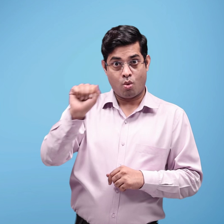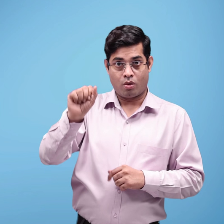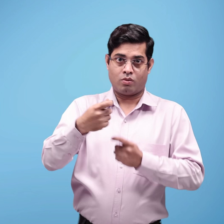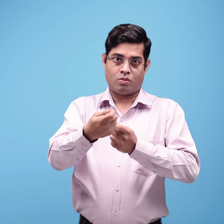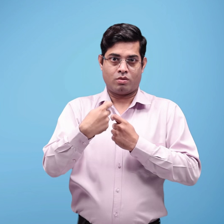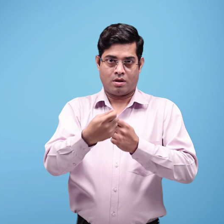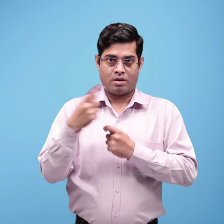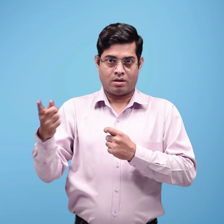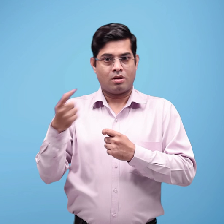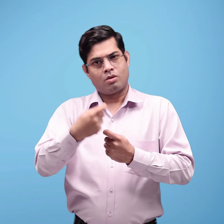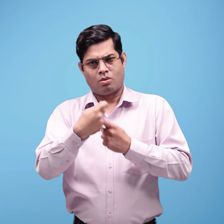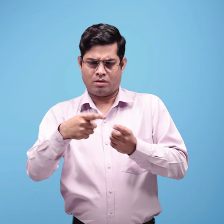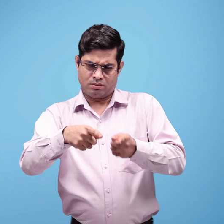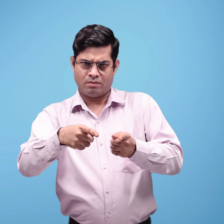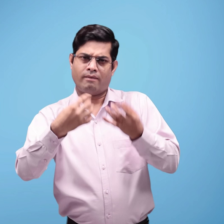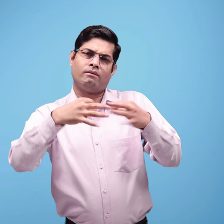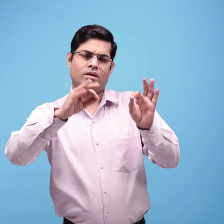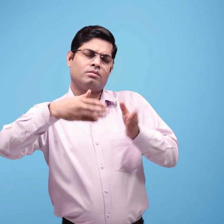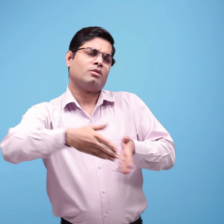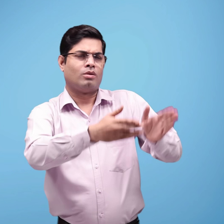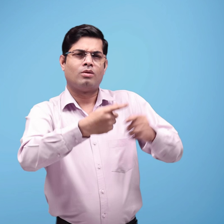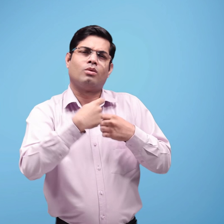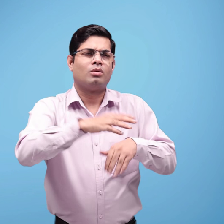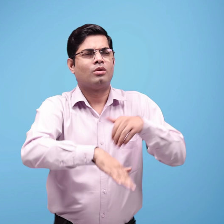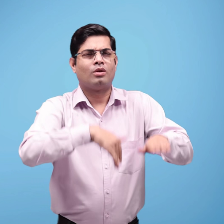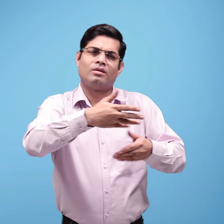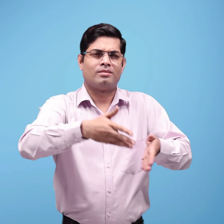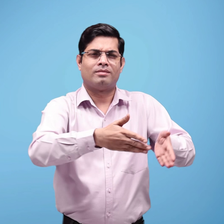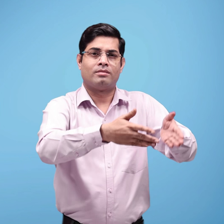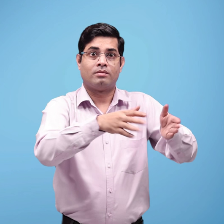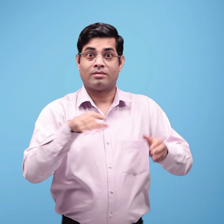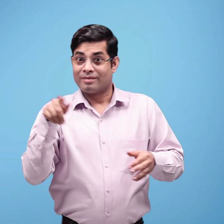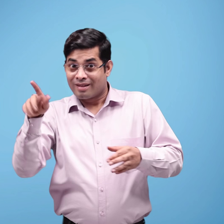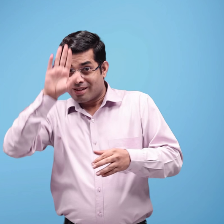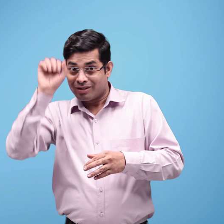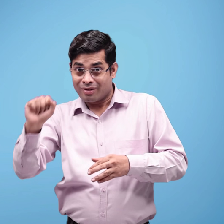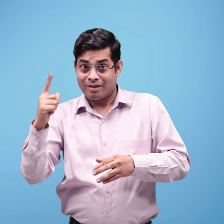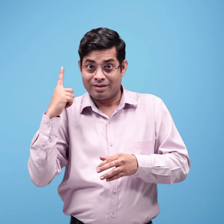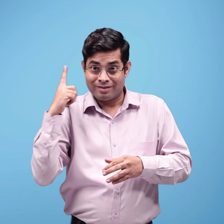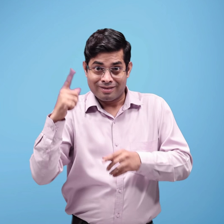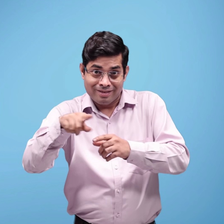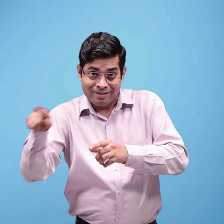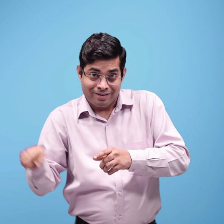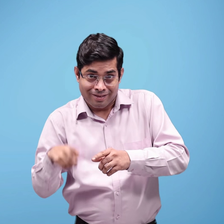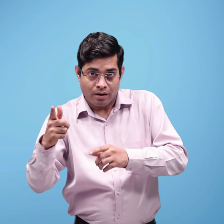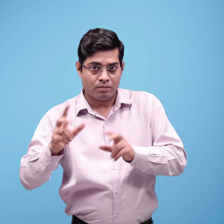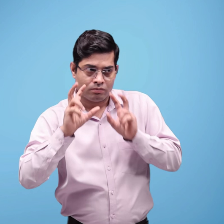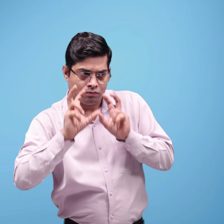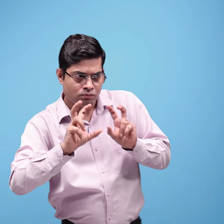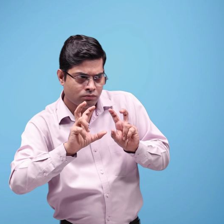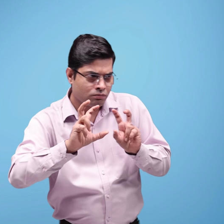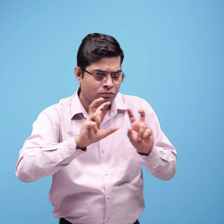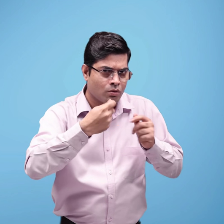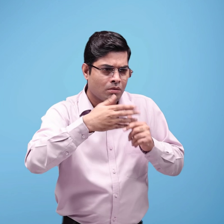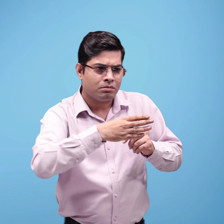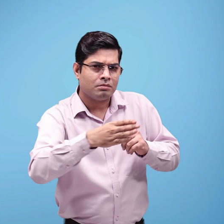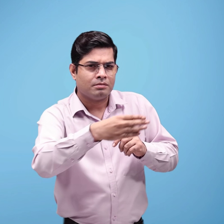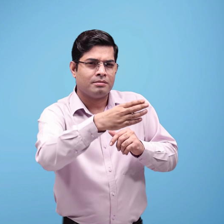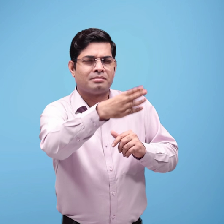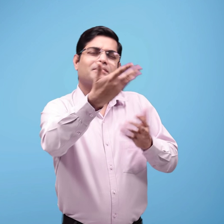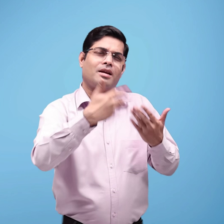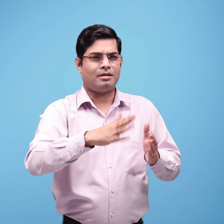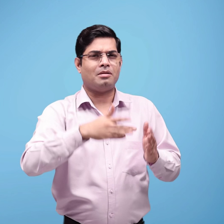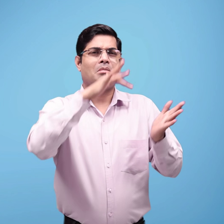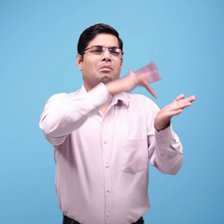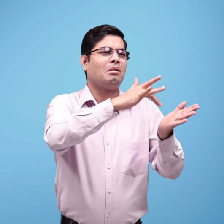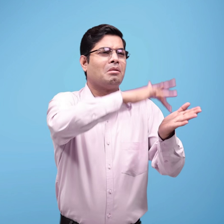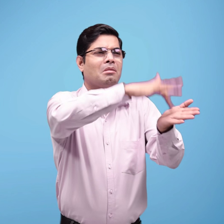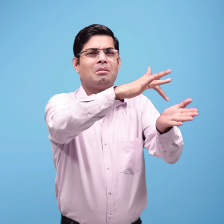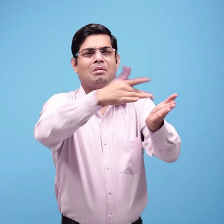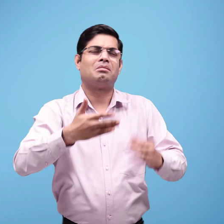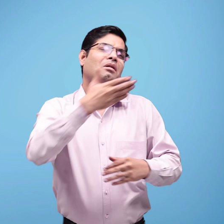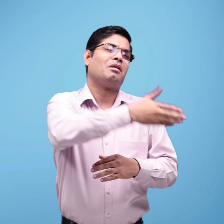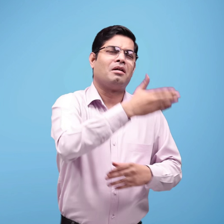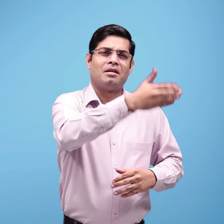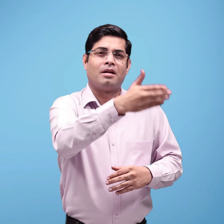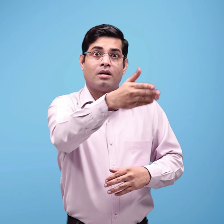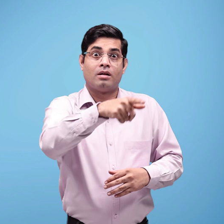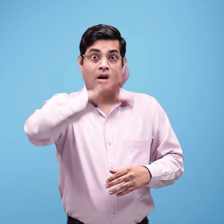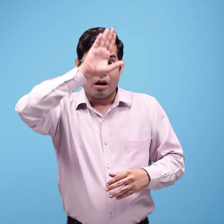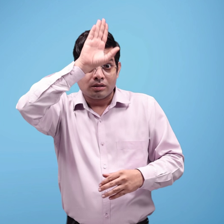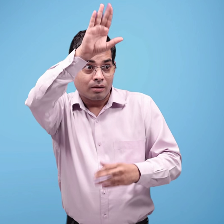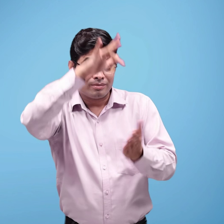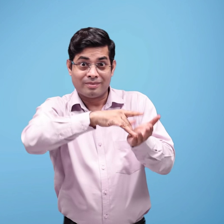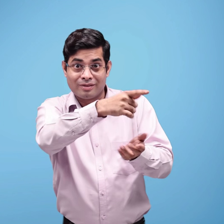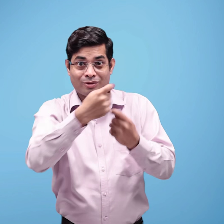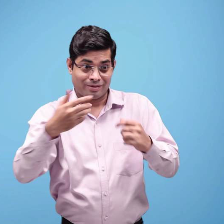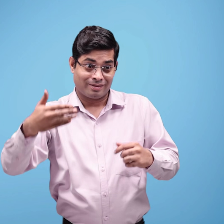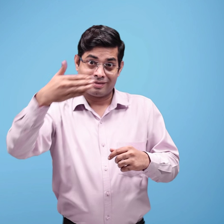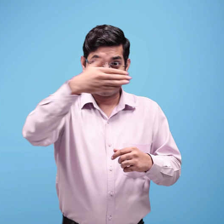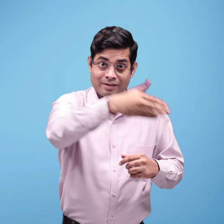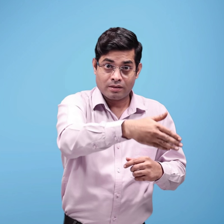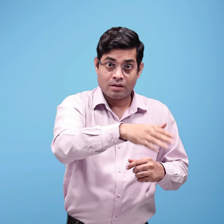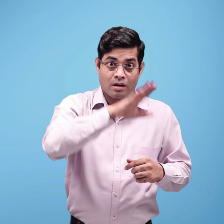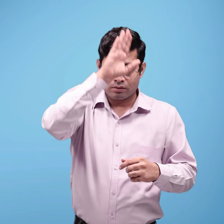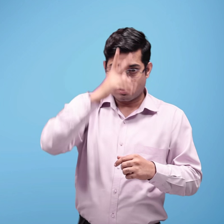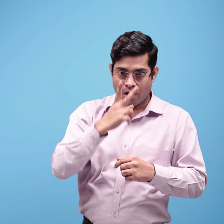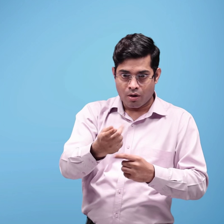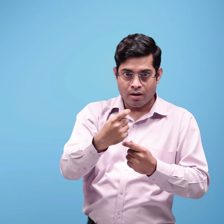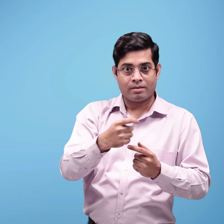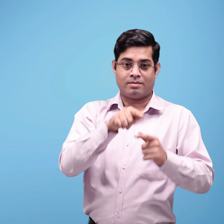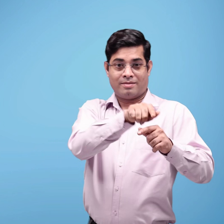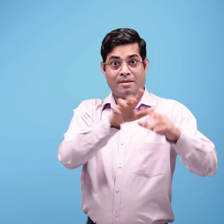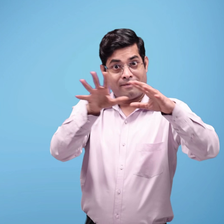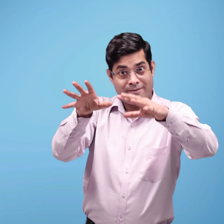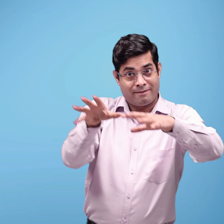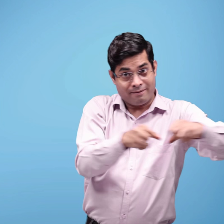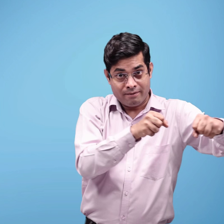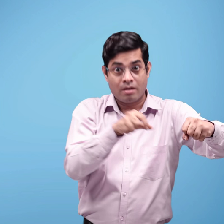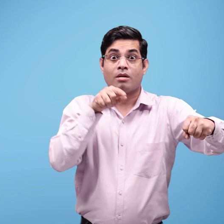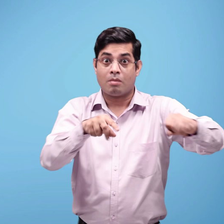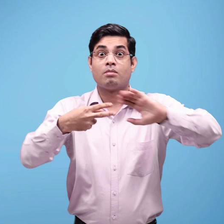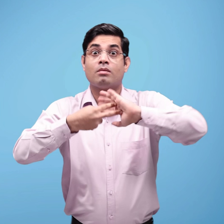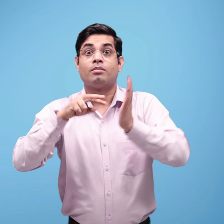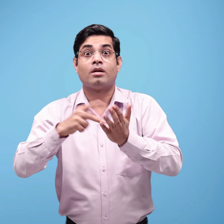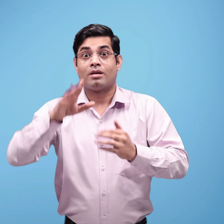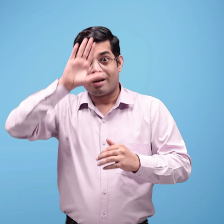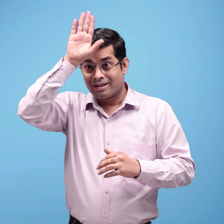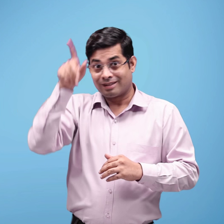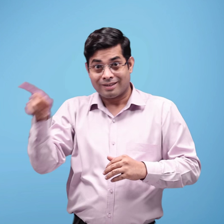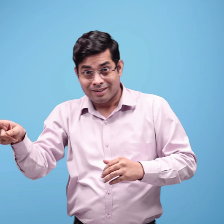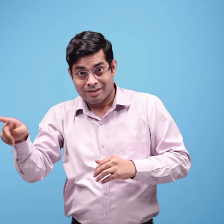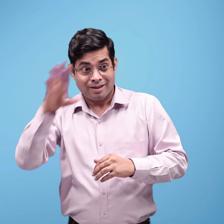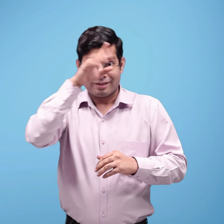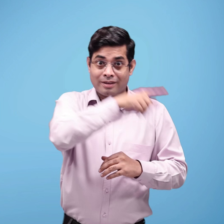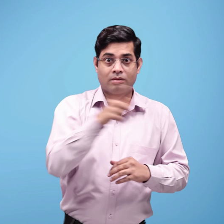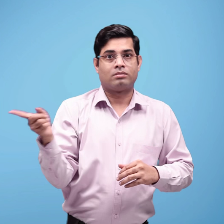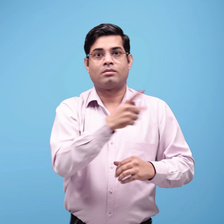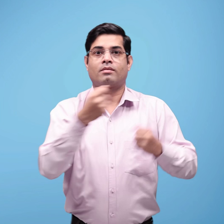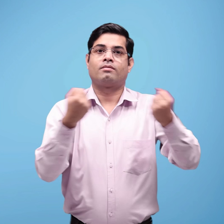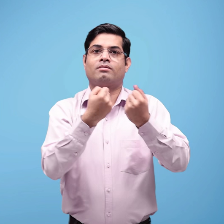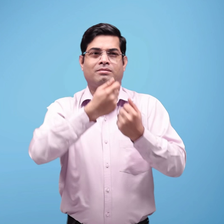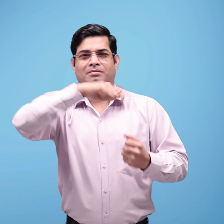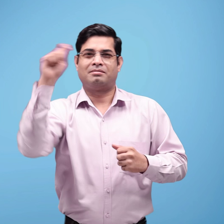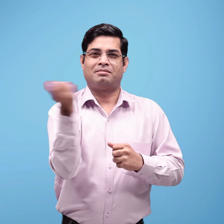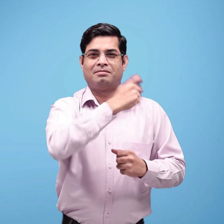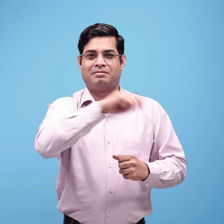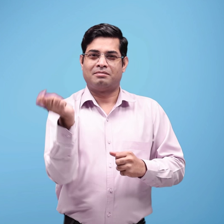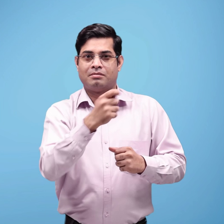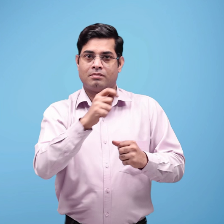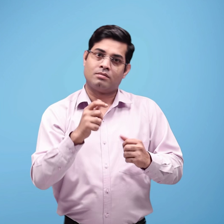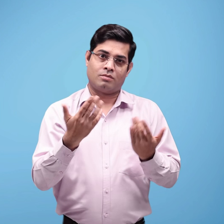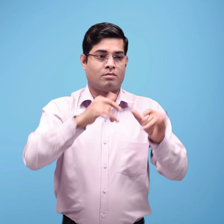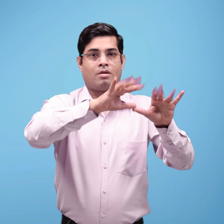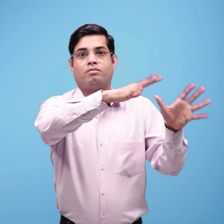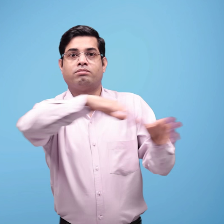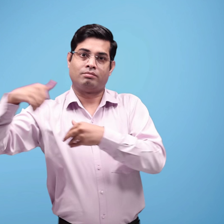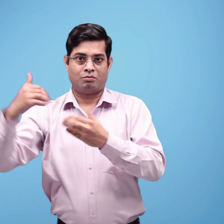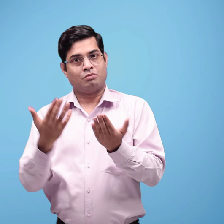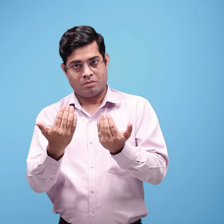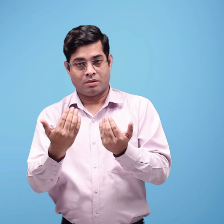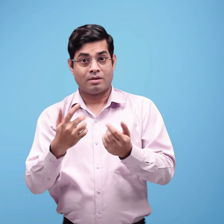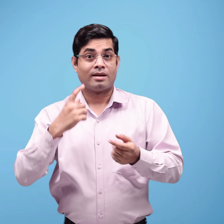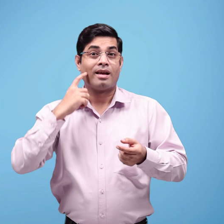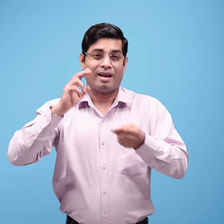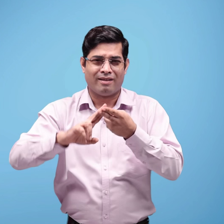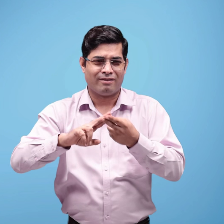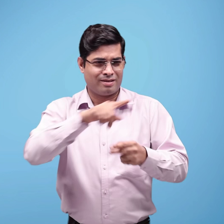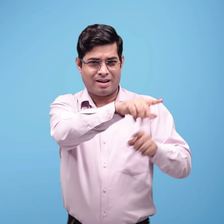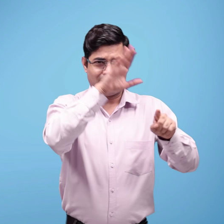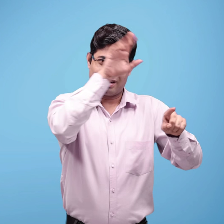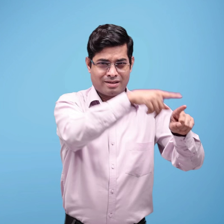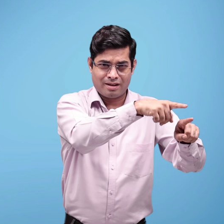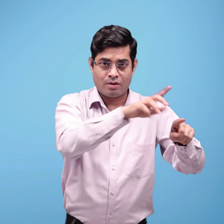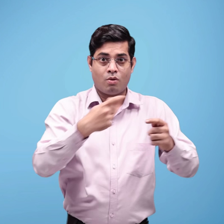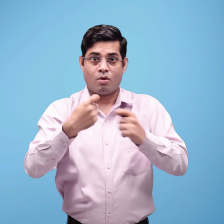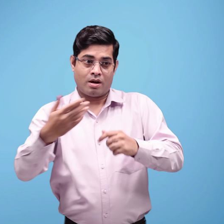and it was guarded by the raja‘s men. If the horse wandered into the kingdoms of other rajas and they stopped it, they had to fight. If they allowed the horse to pass,